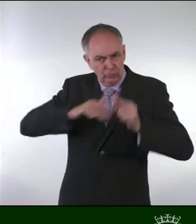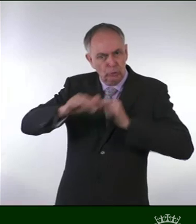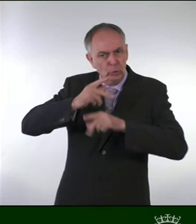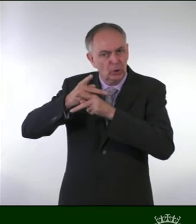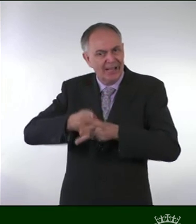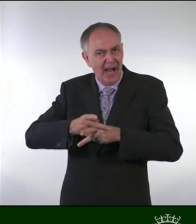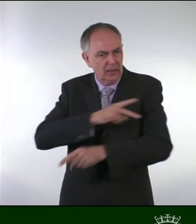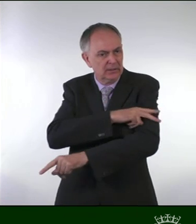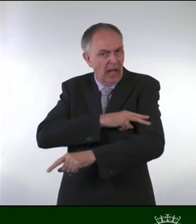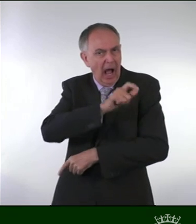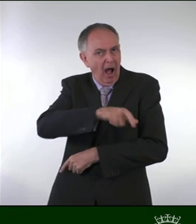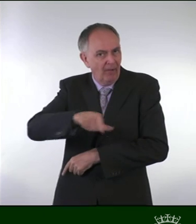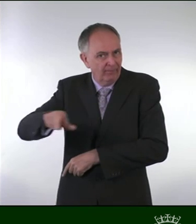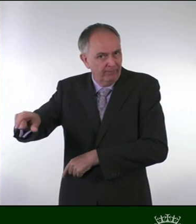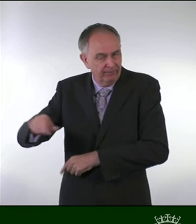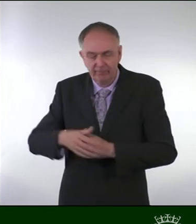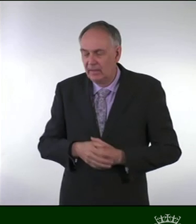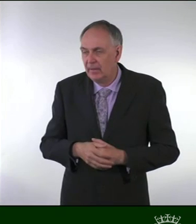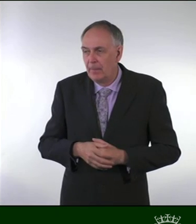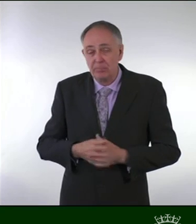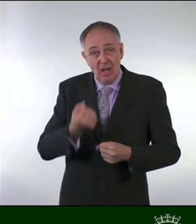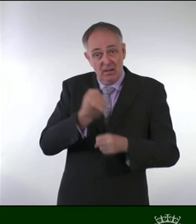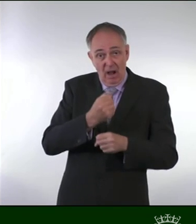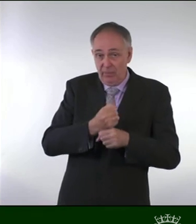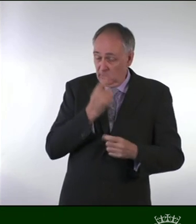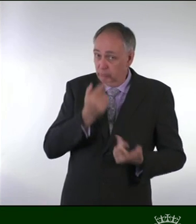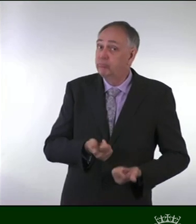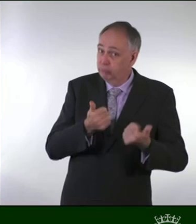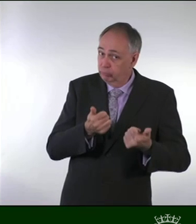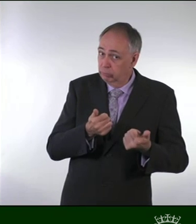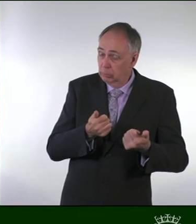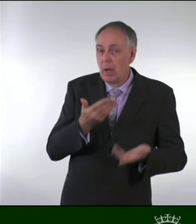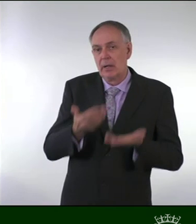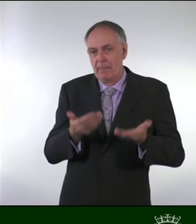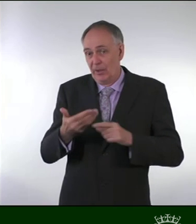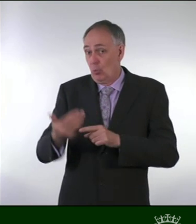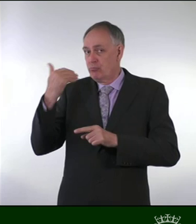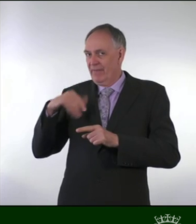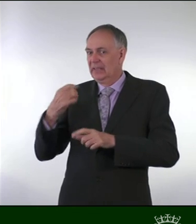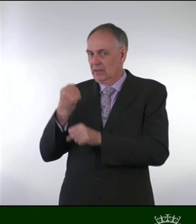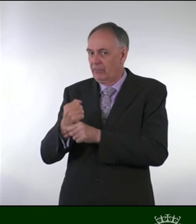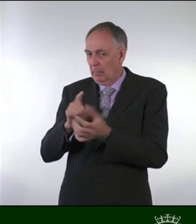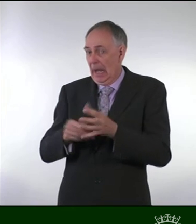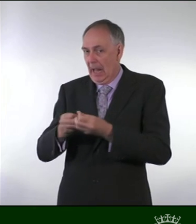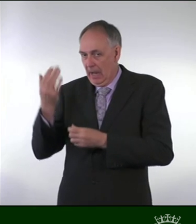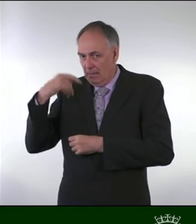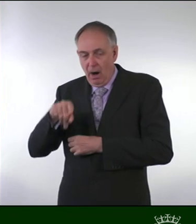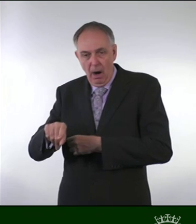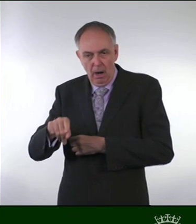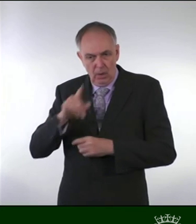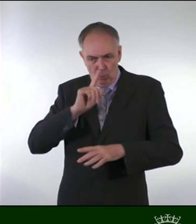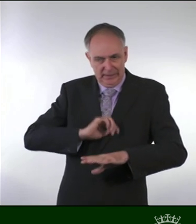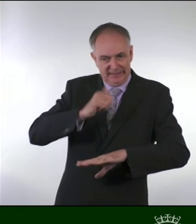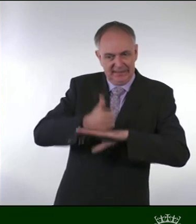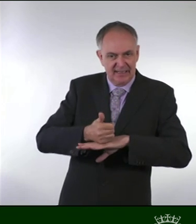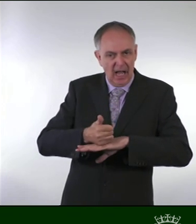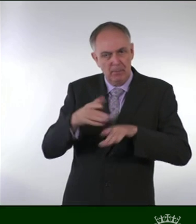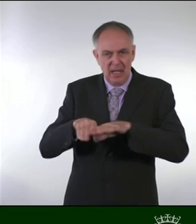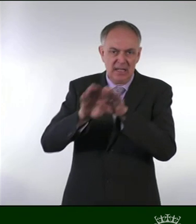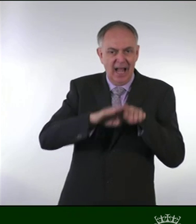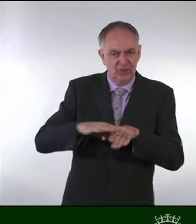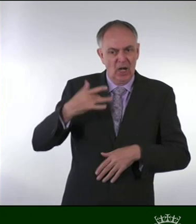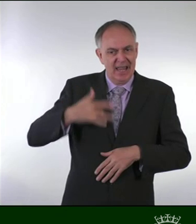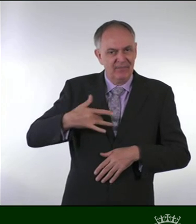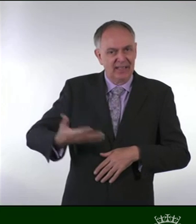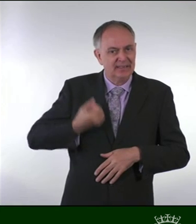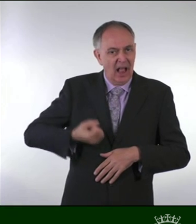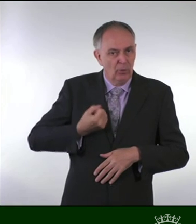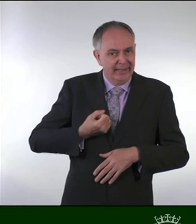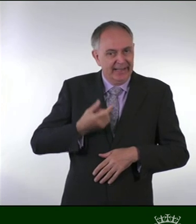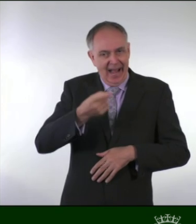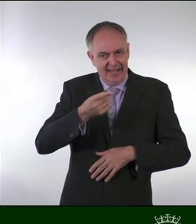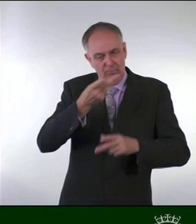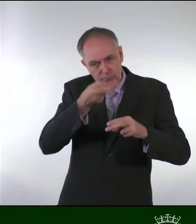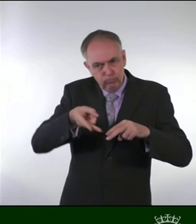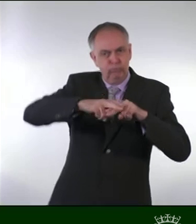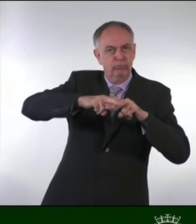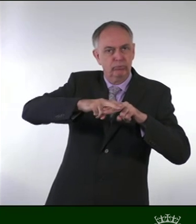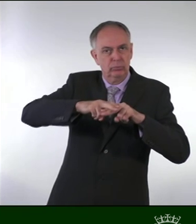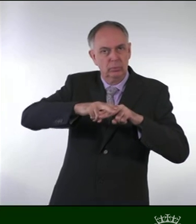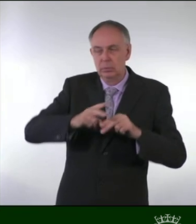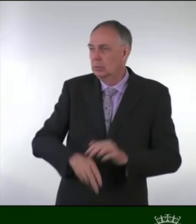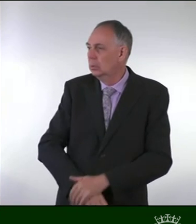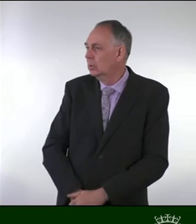What this Government have done, in sharp contrast to the previous Government, is not only introduce a national living wage, but increase it by the biggest ever amount.